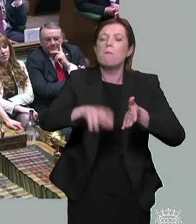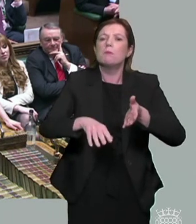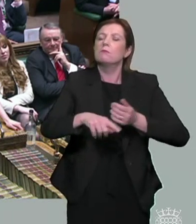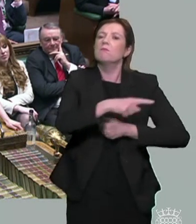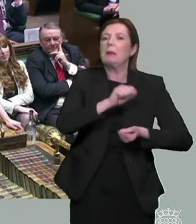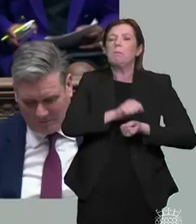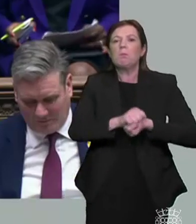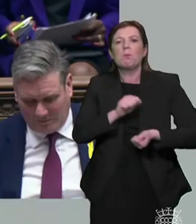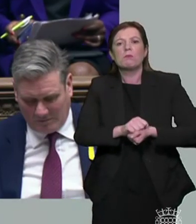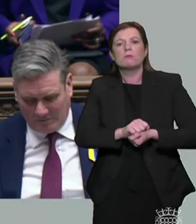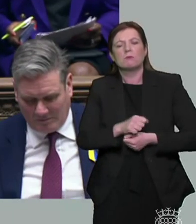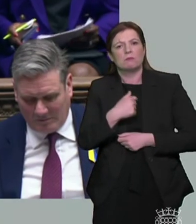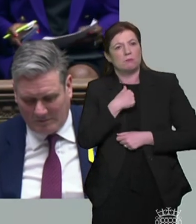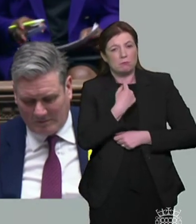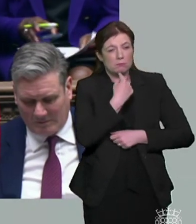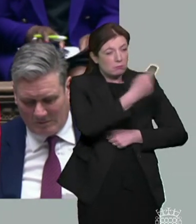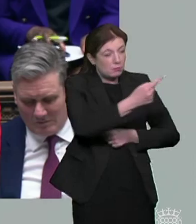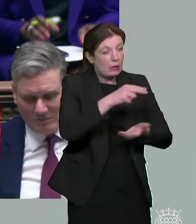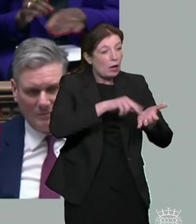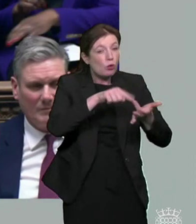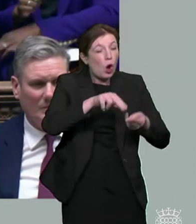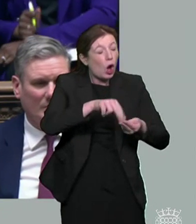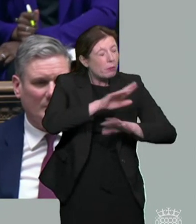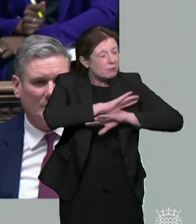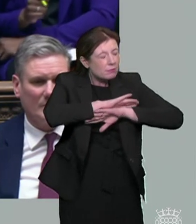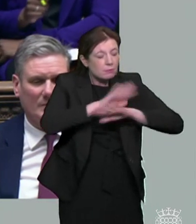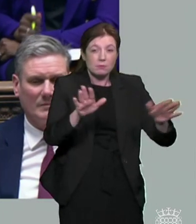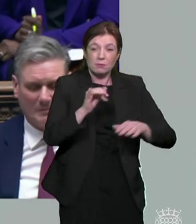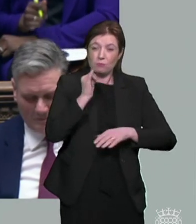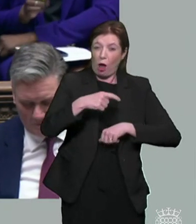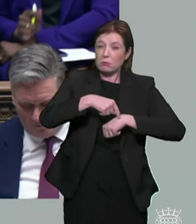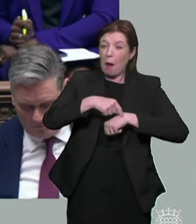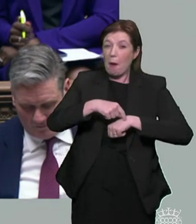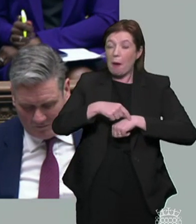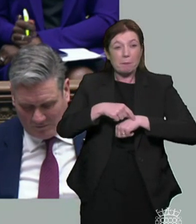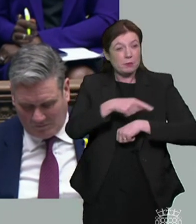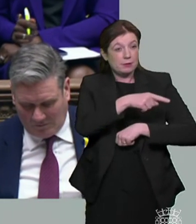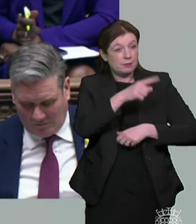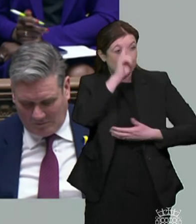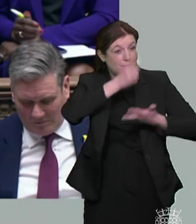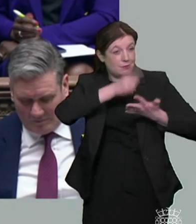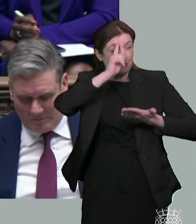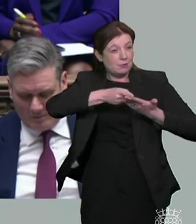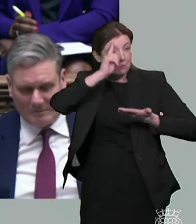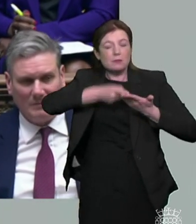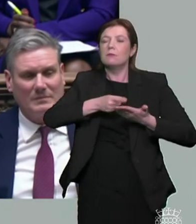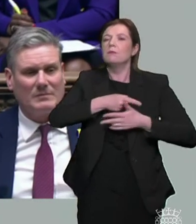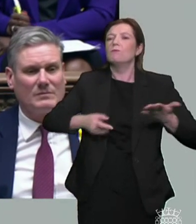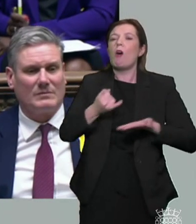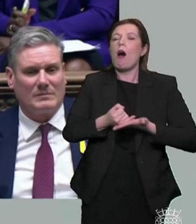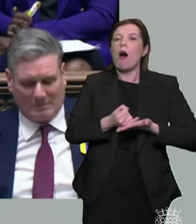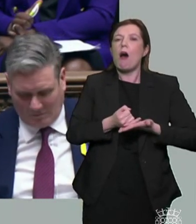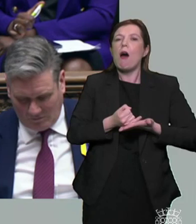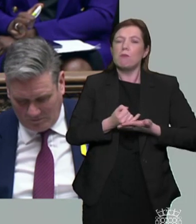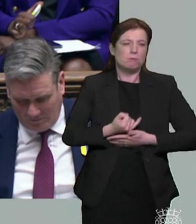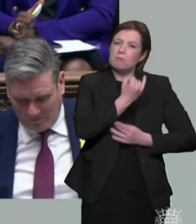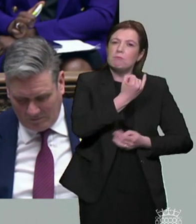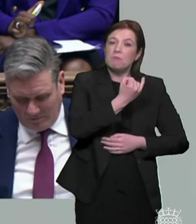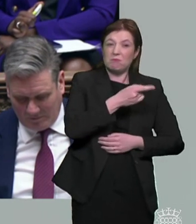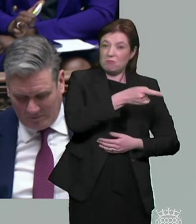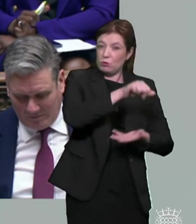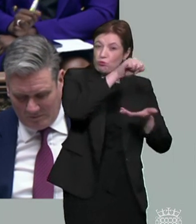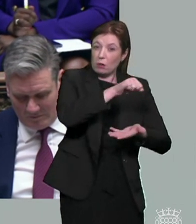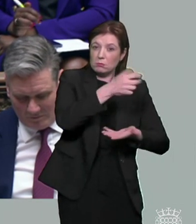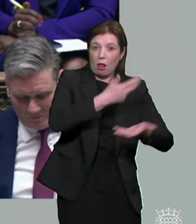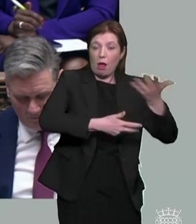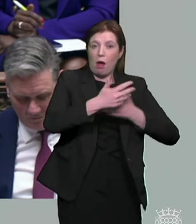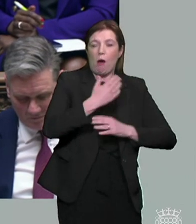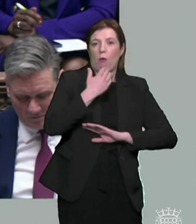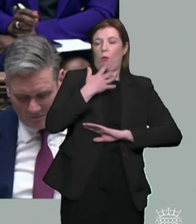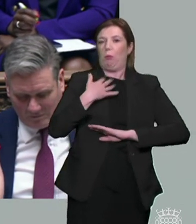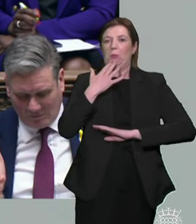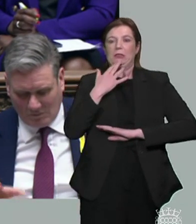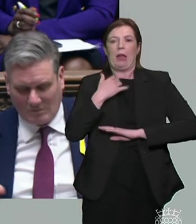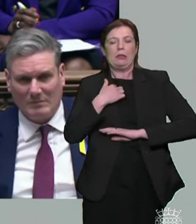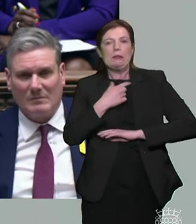Labour said it was the wrong tax at the wrong time, and the wrong choice; and today the Chancellor has finally admitted that he got that one wrong.